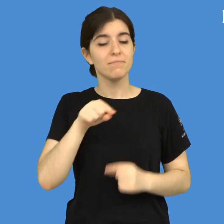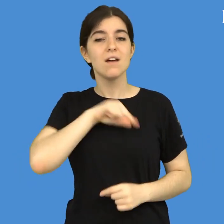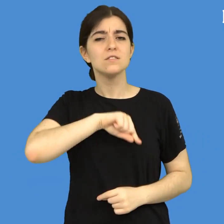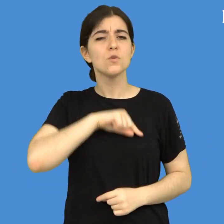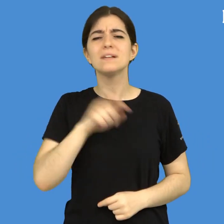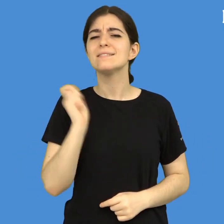sentir